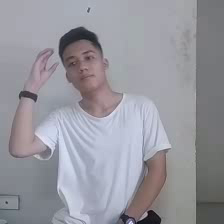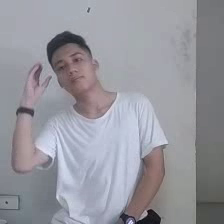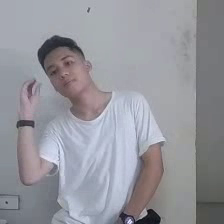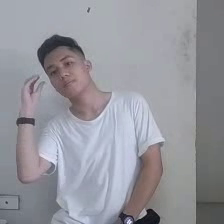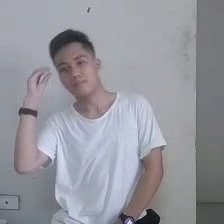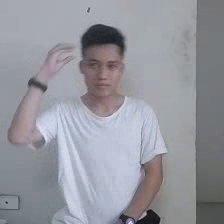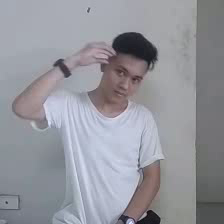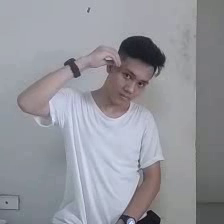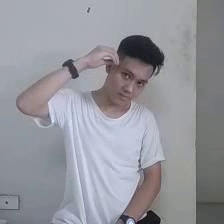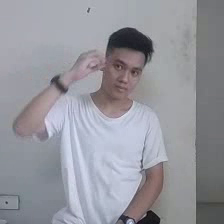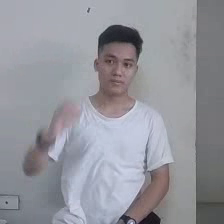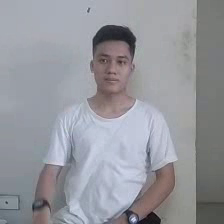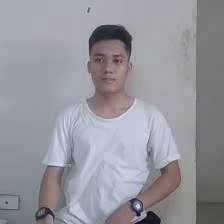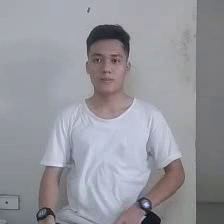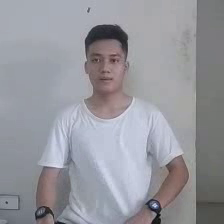Băn khoăn